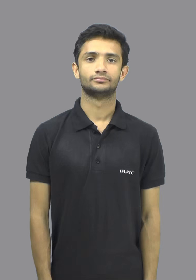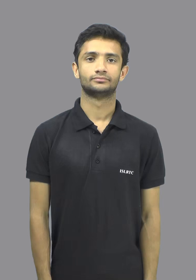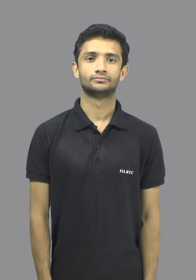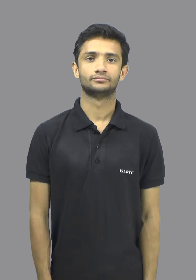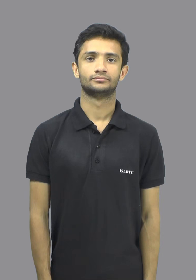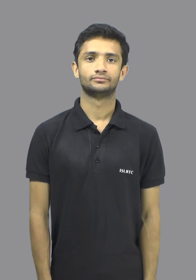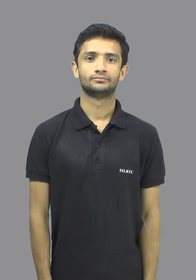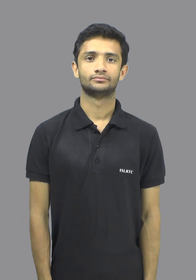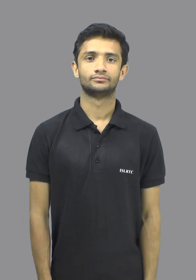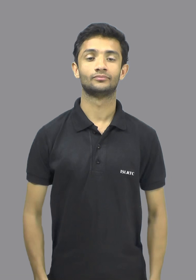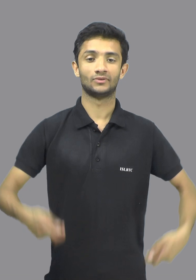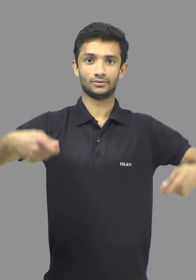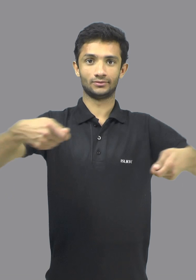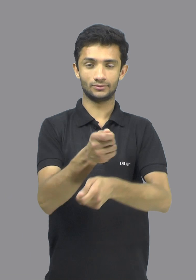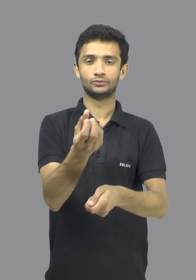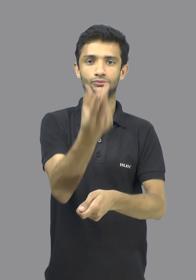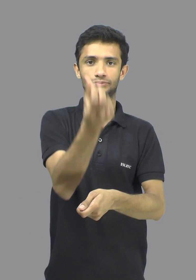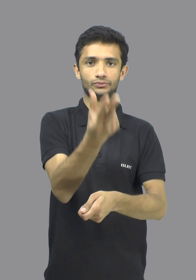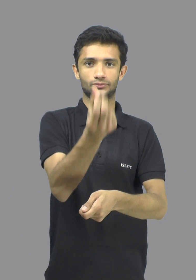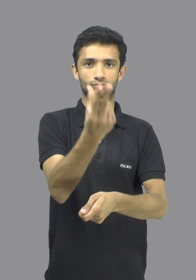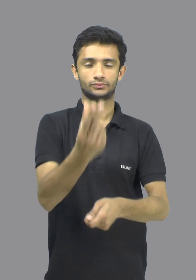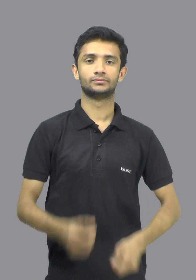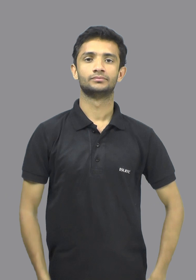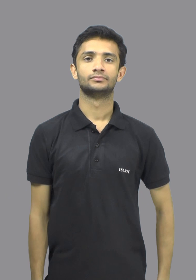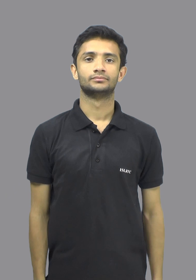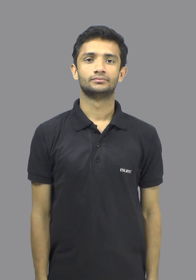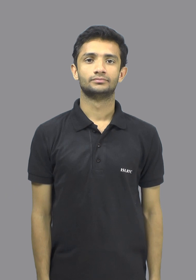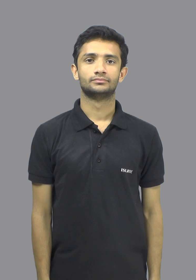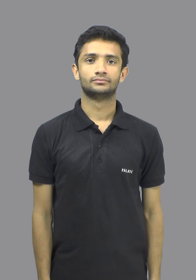Cooker